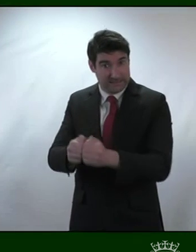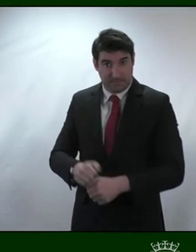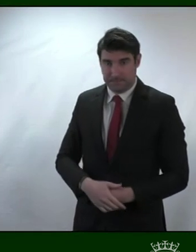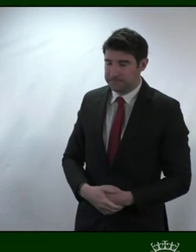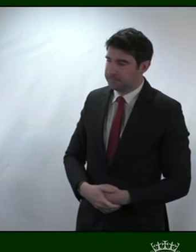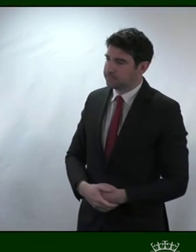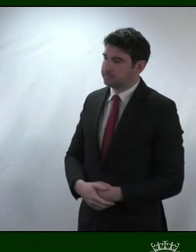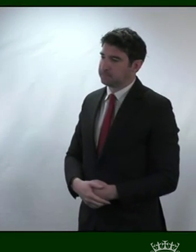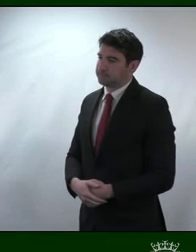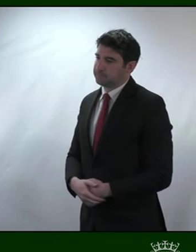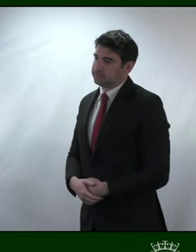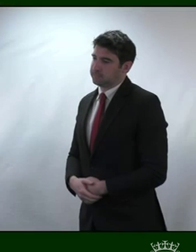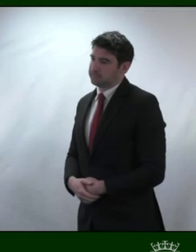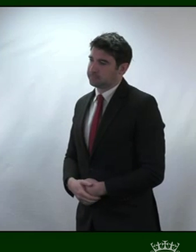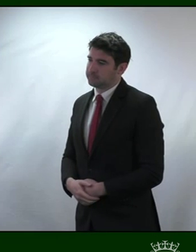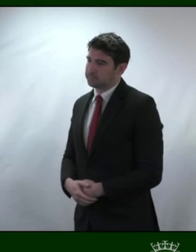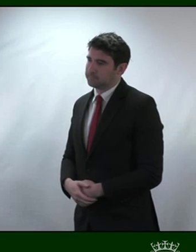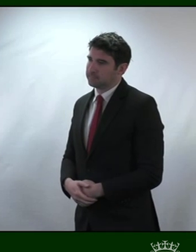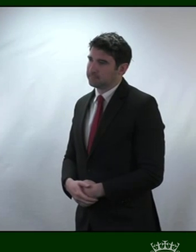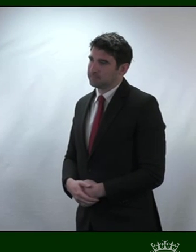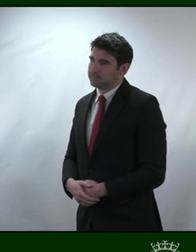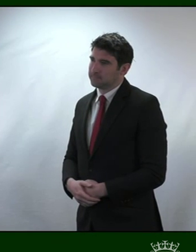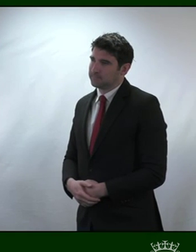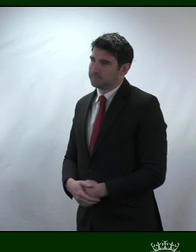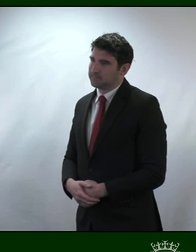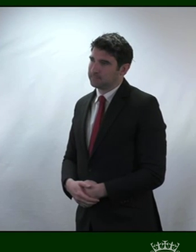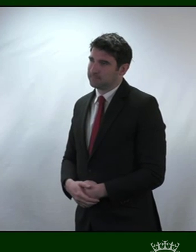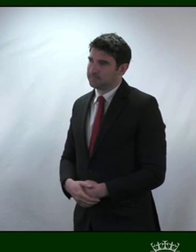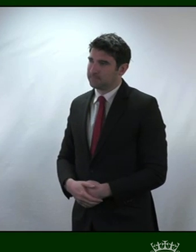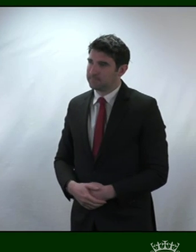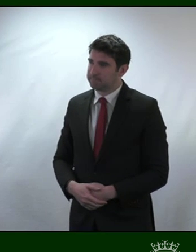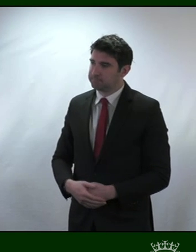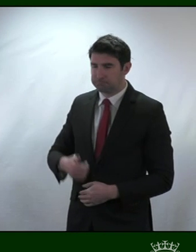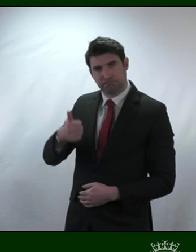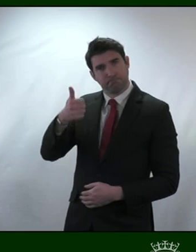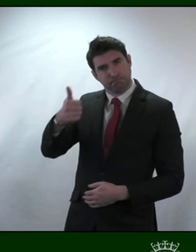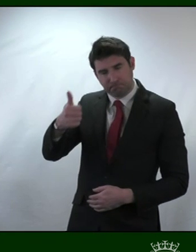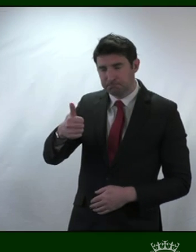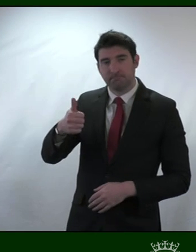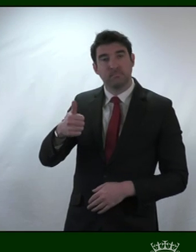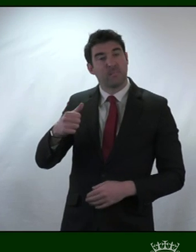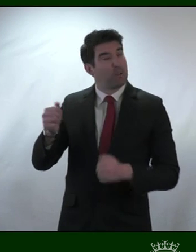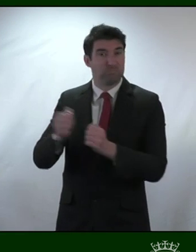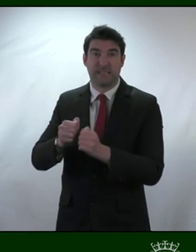It is great to hear my hon. Friend, because he speaks such good sense on this matter; I hope that he is heard up and down the land.